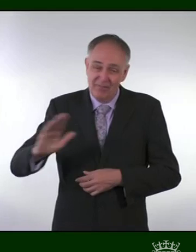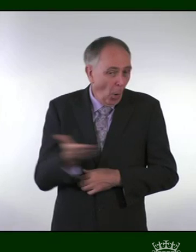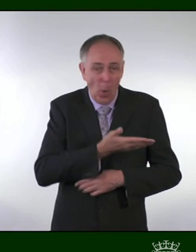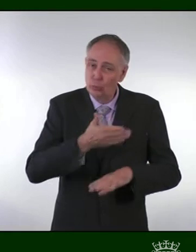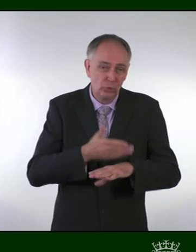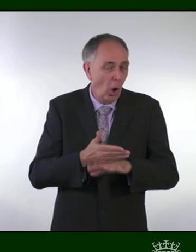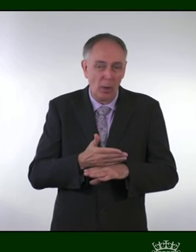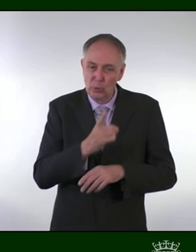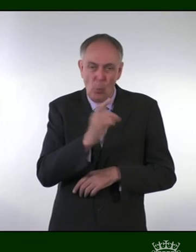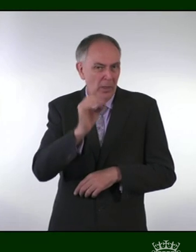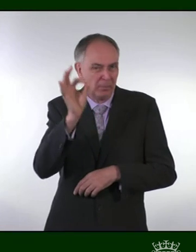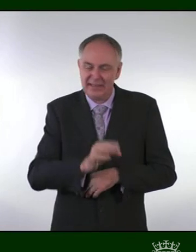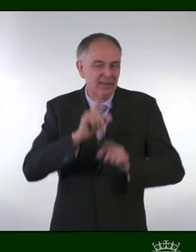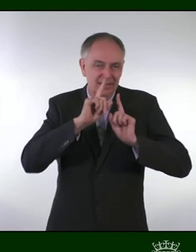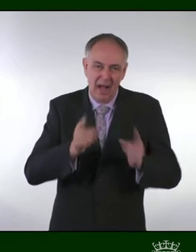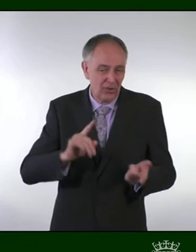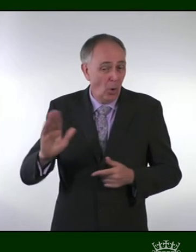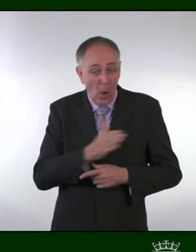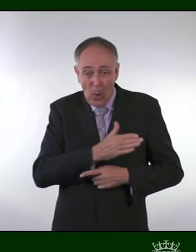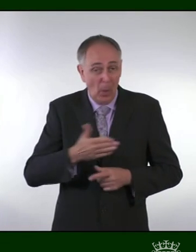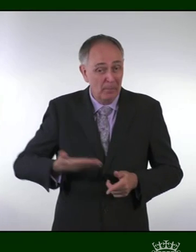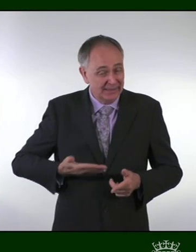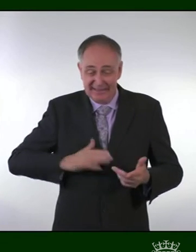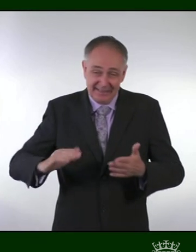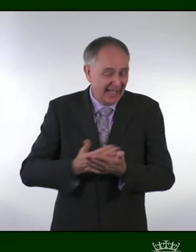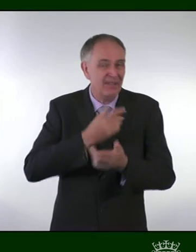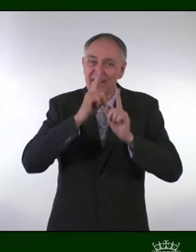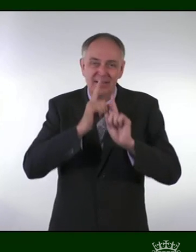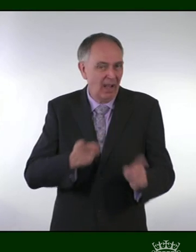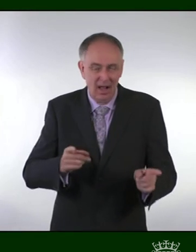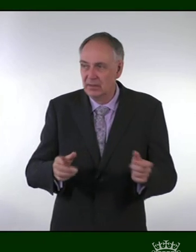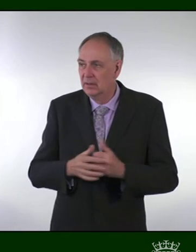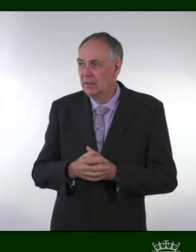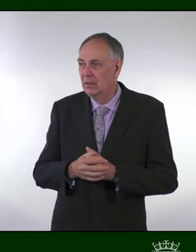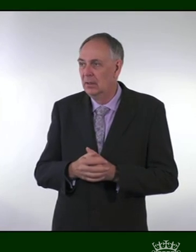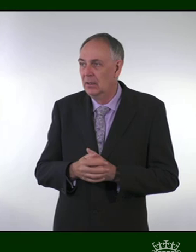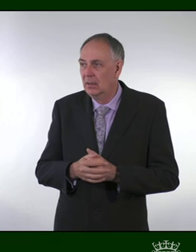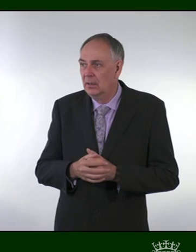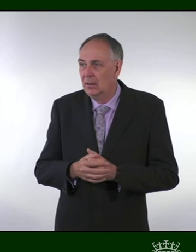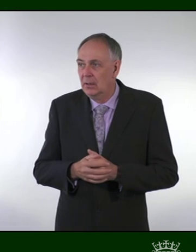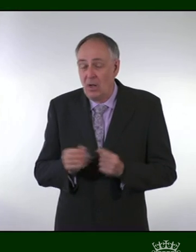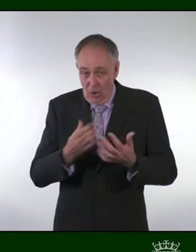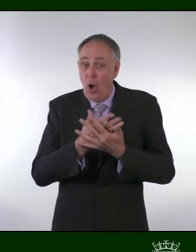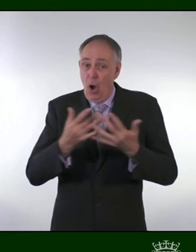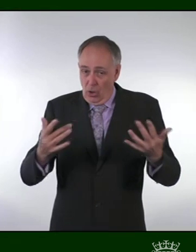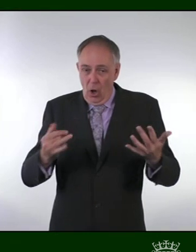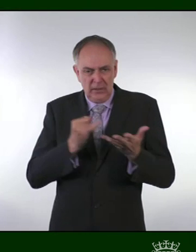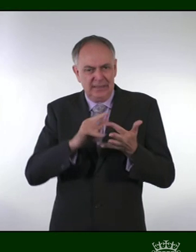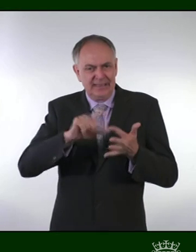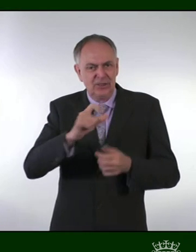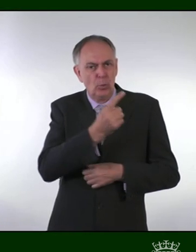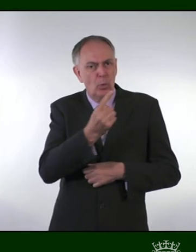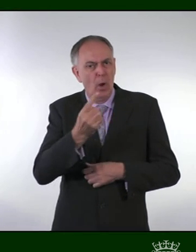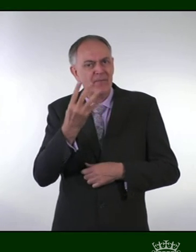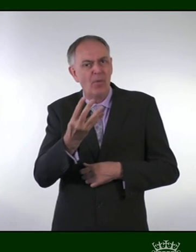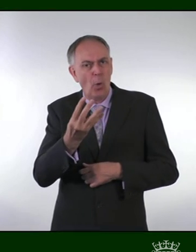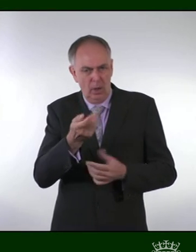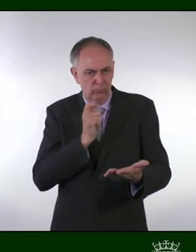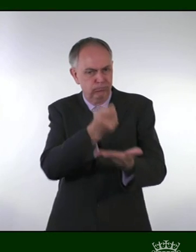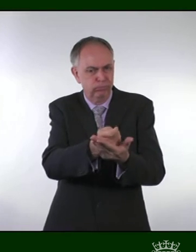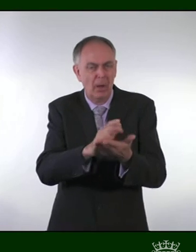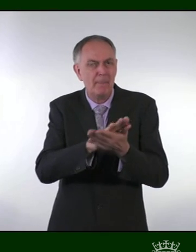Councils across England are facing a £10 billion black hole, which could see many of them issue section 114 notices, effectively declaring bankruptcy.